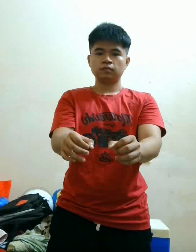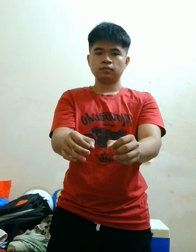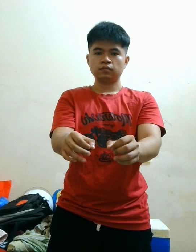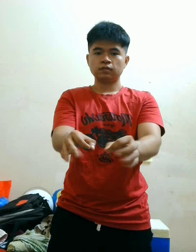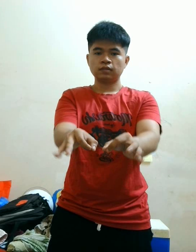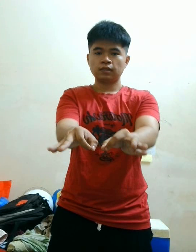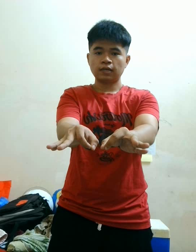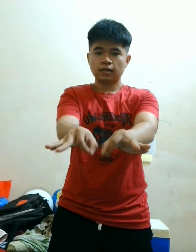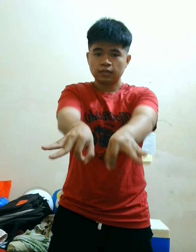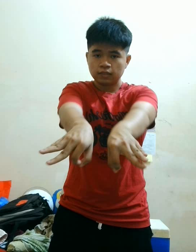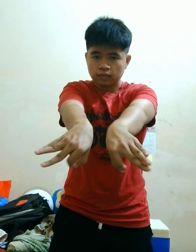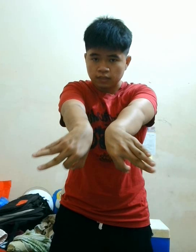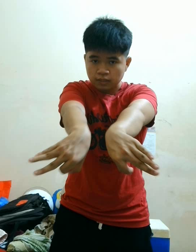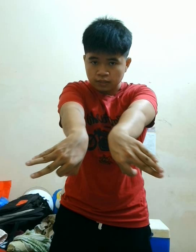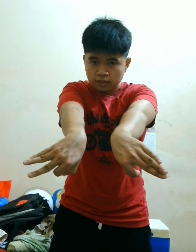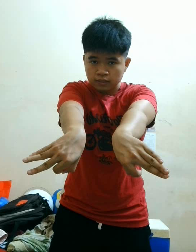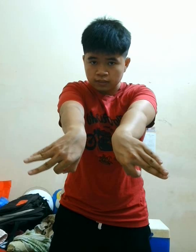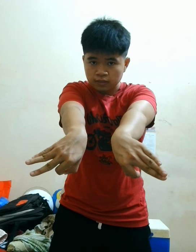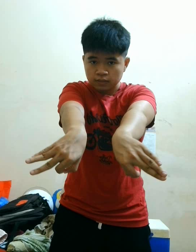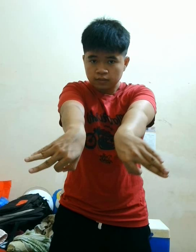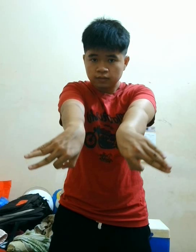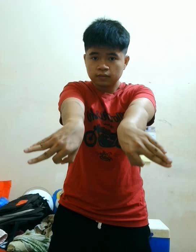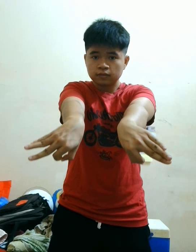cai gi